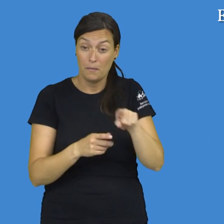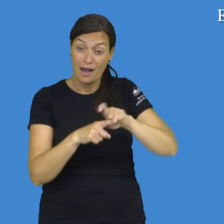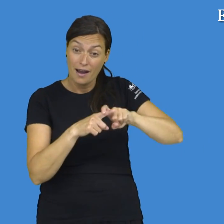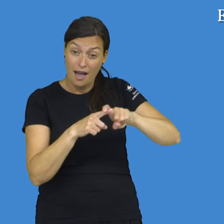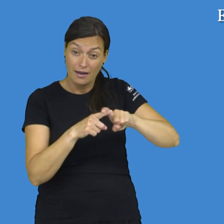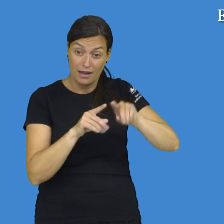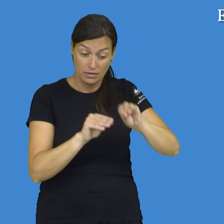tipo